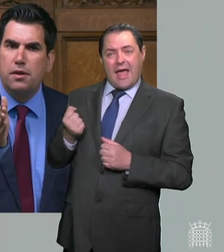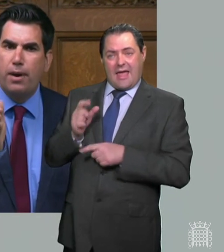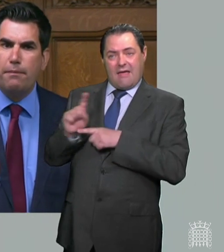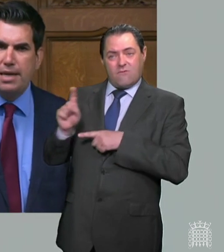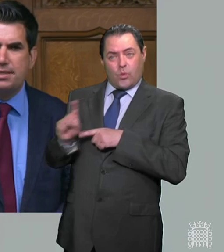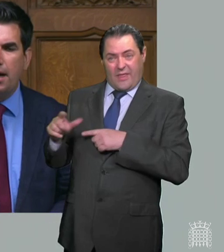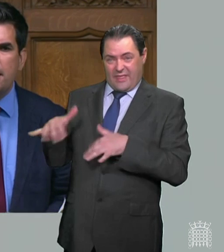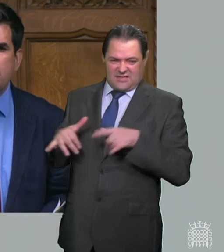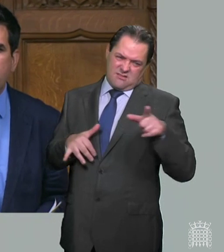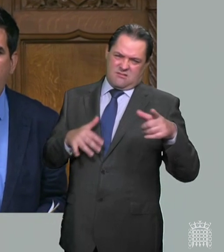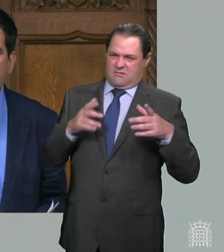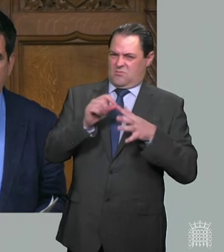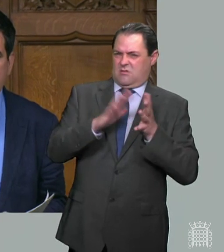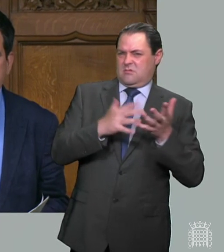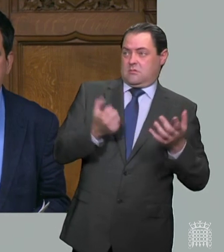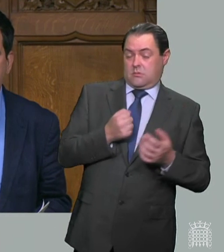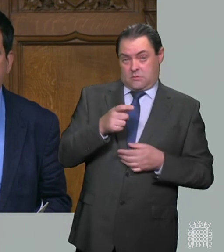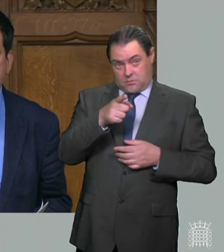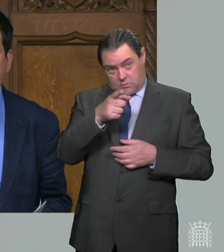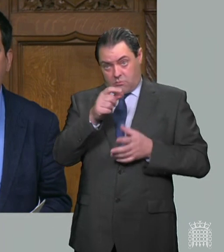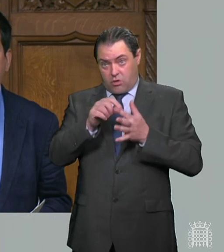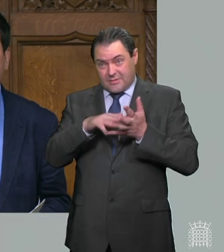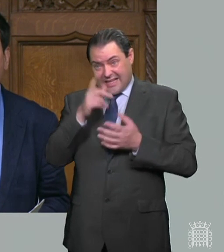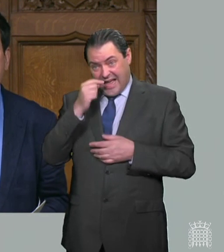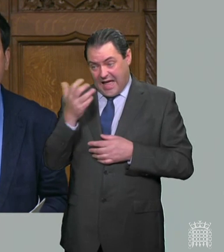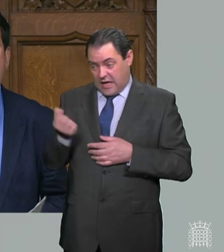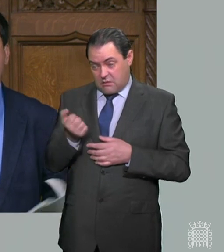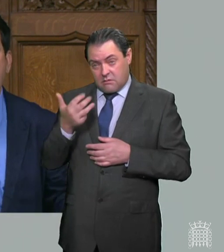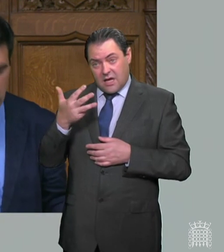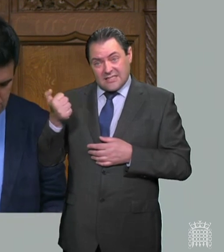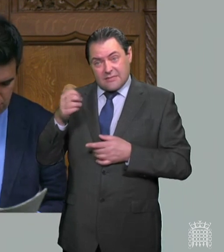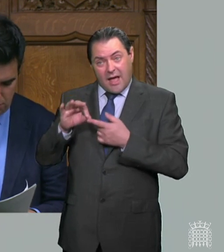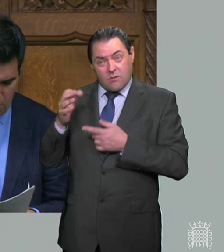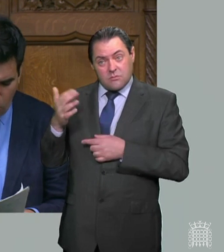Could the Prime Minister survive on £96 sick pay per week?